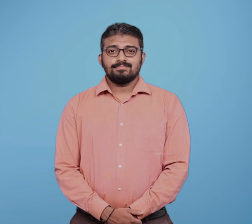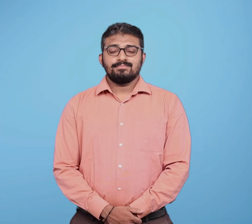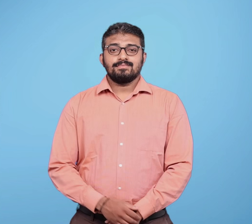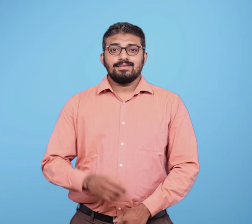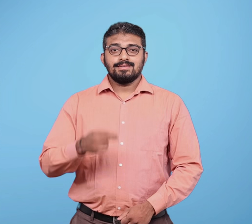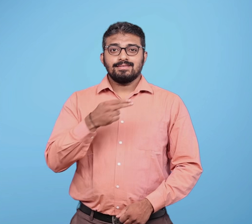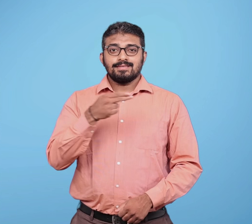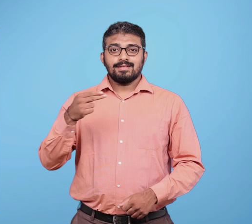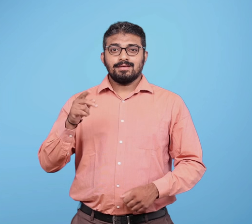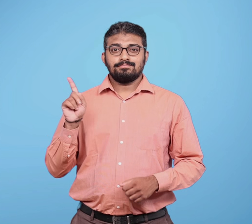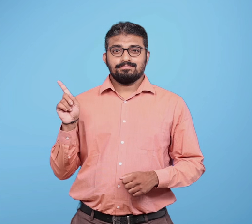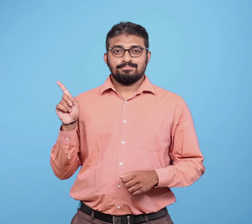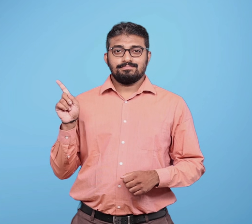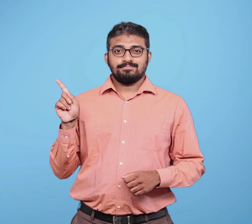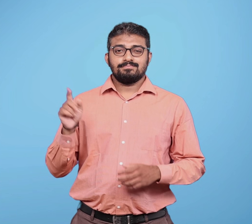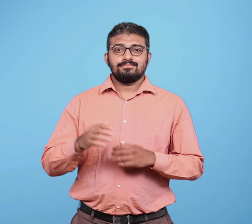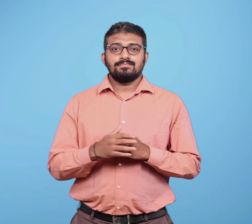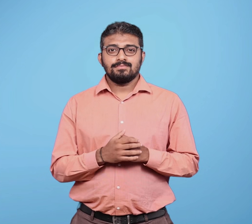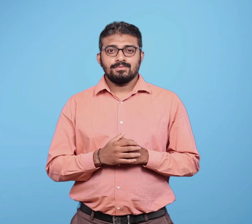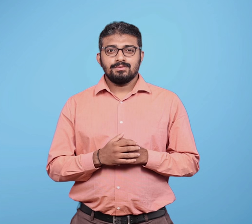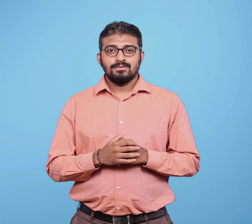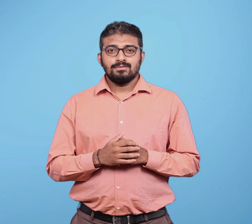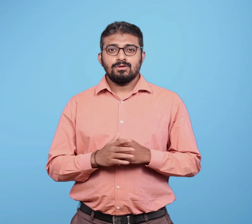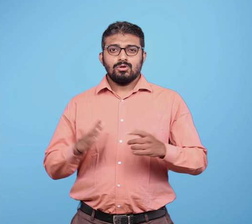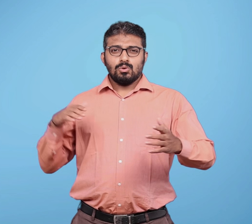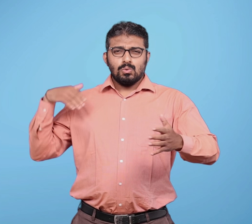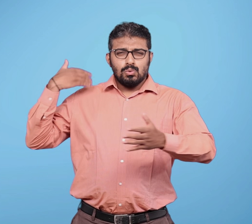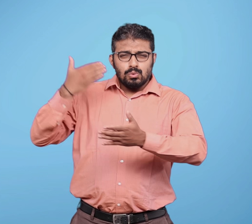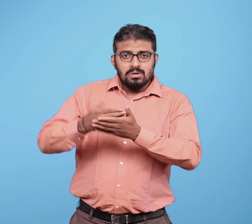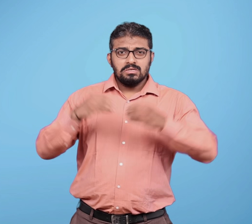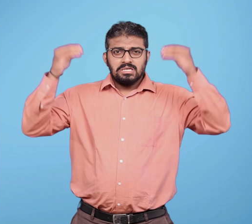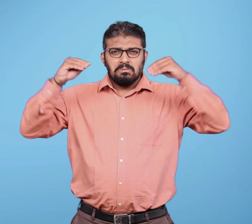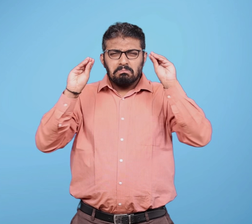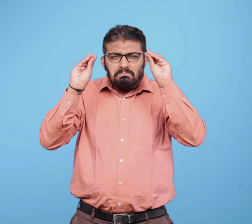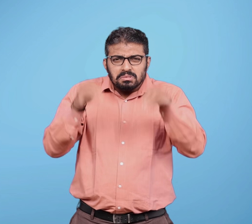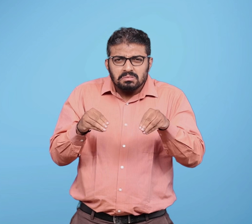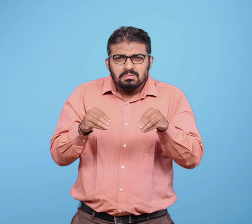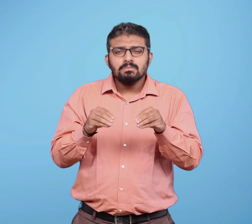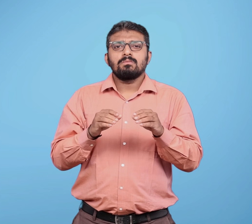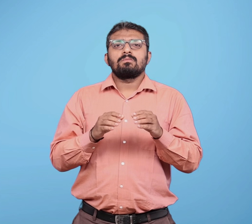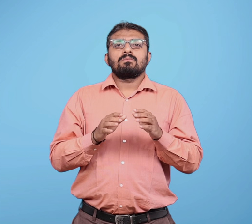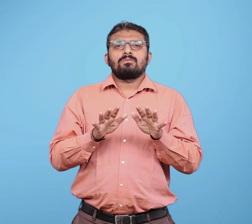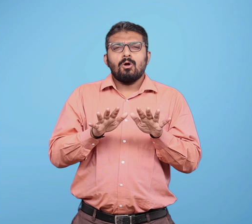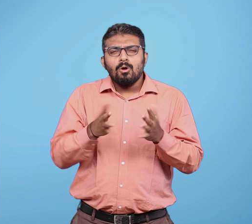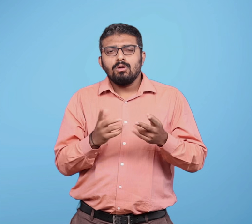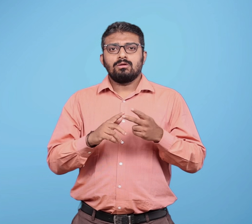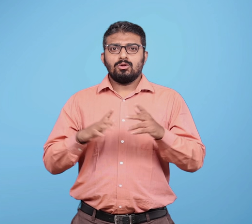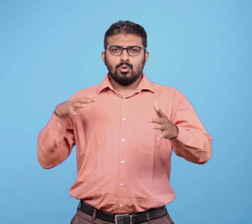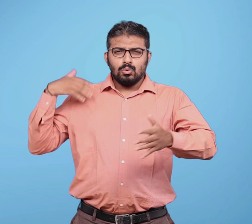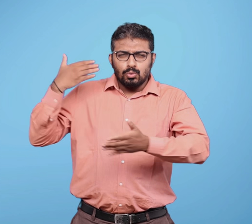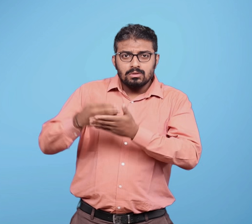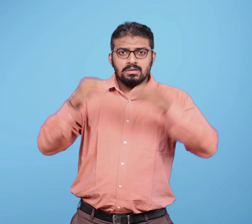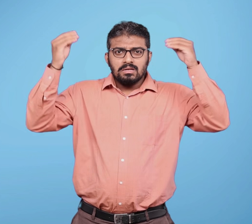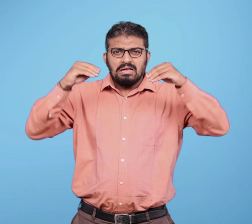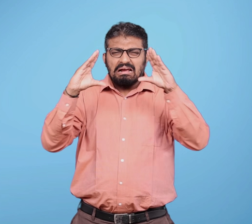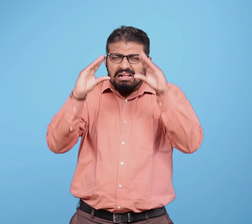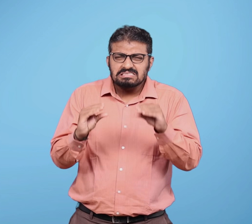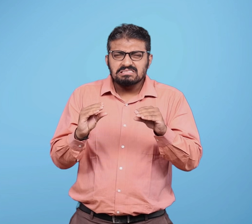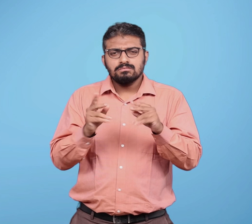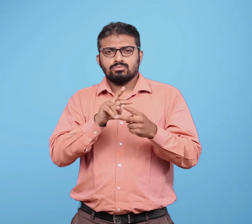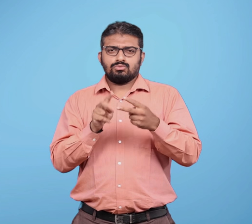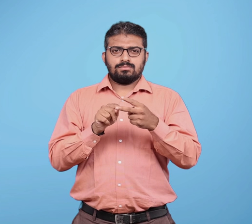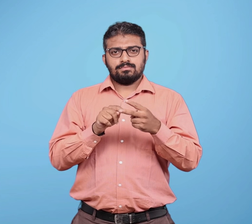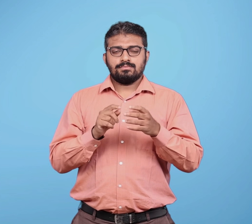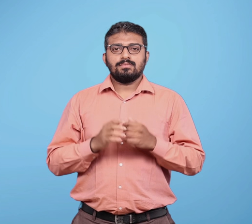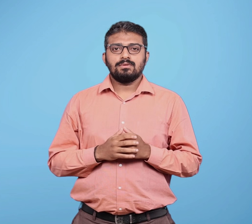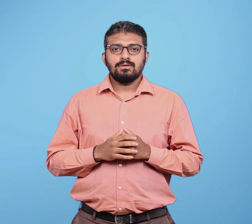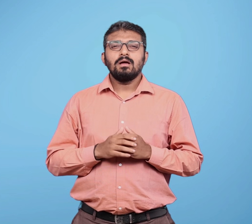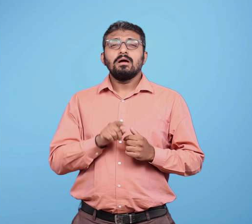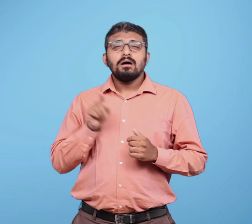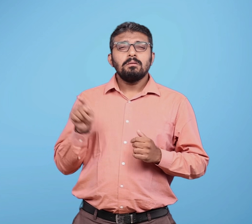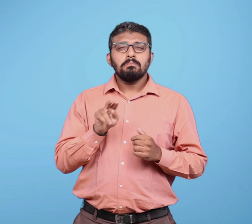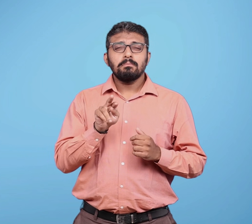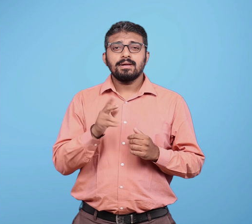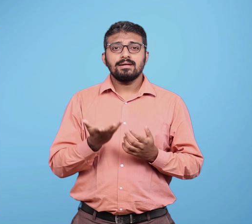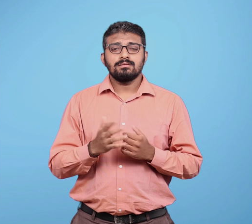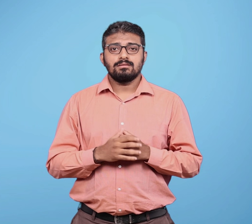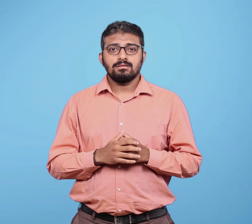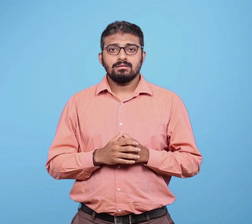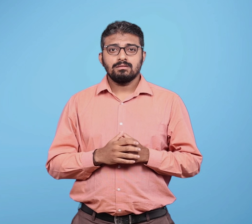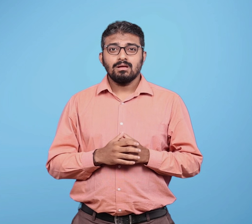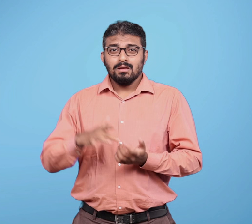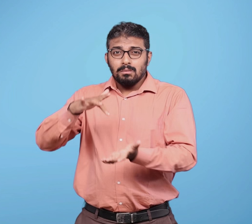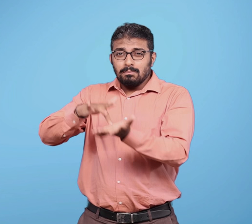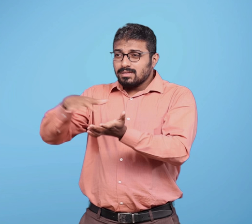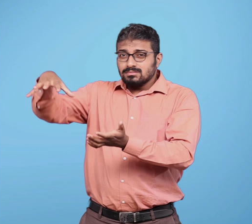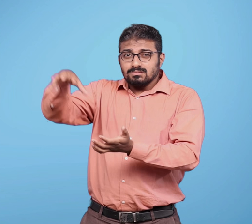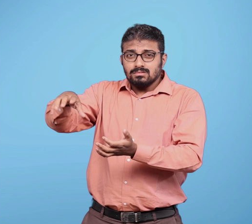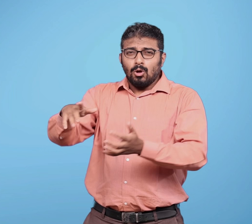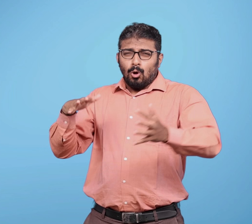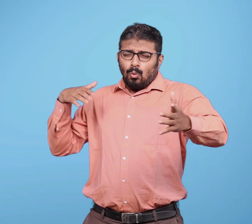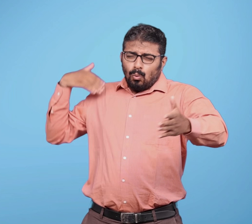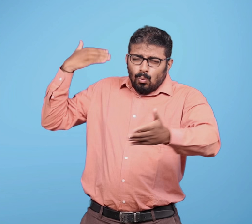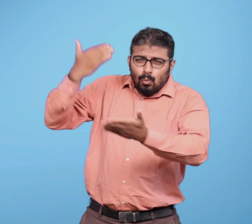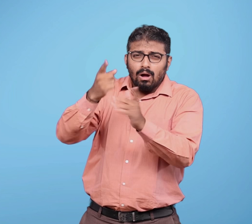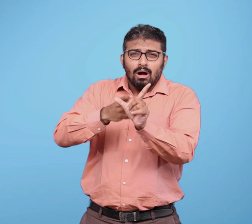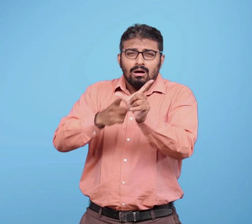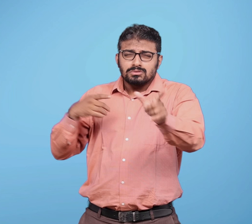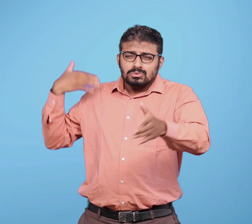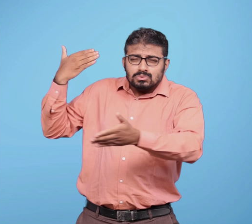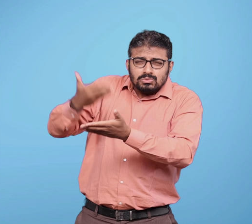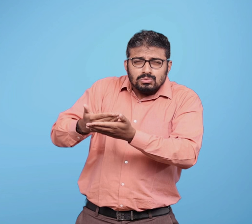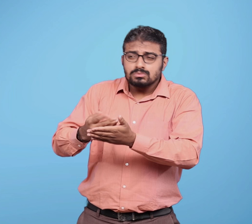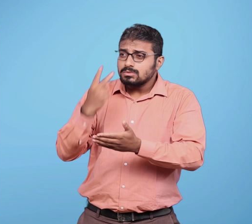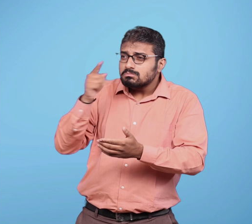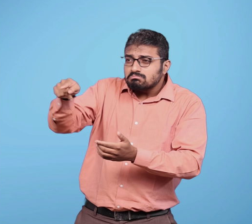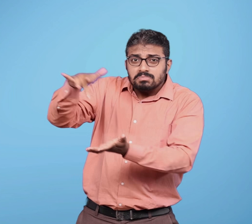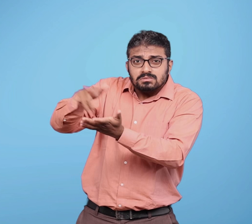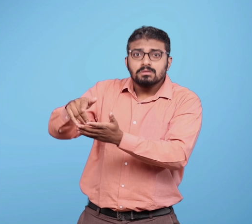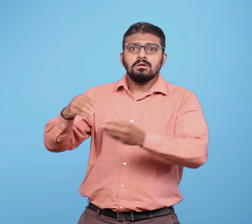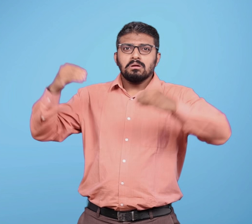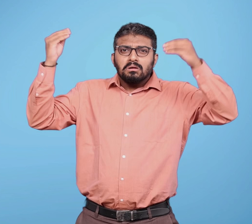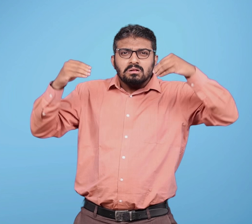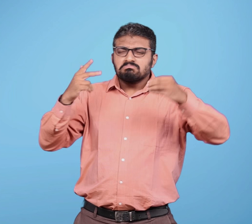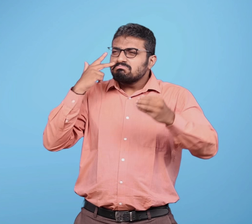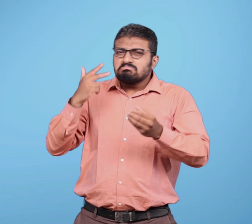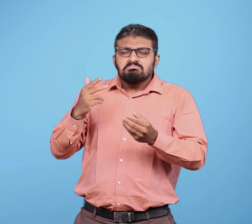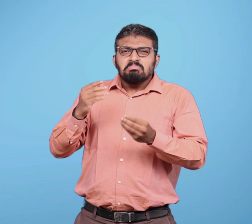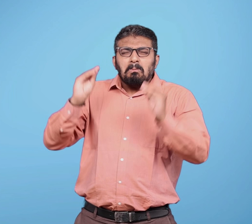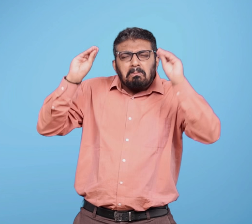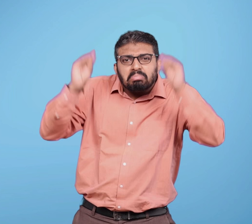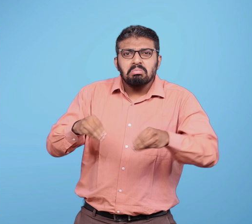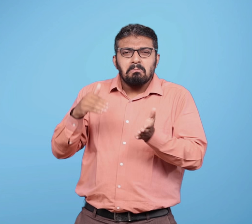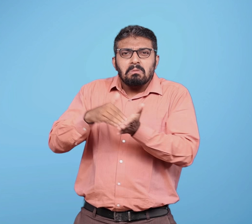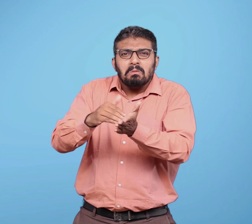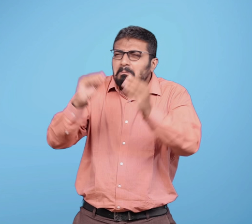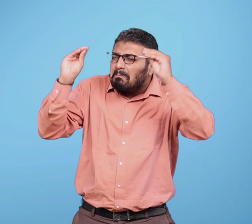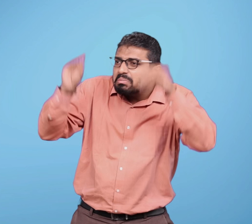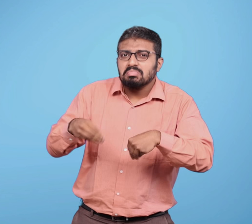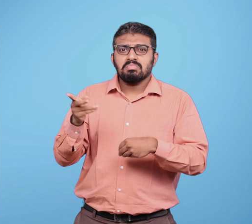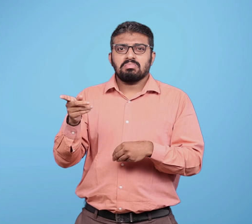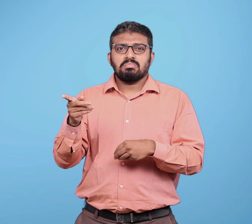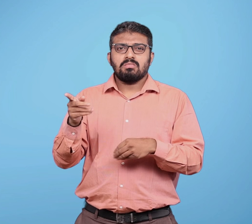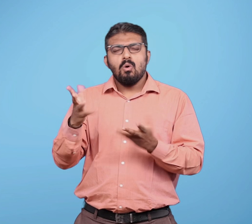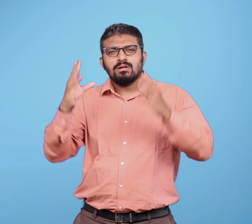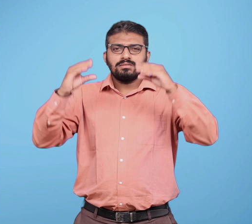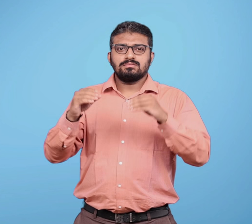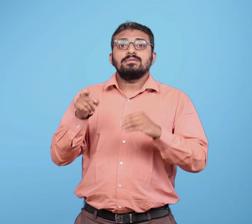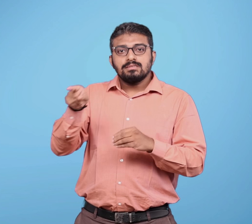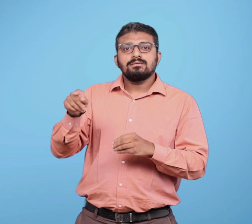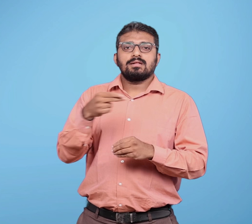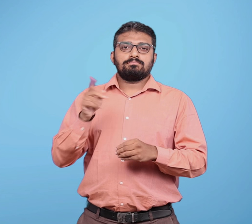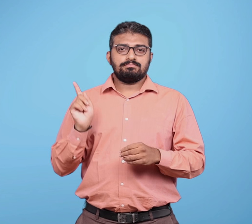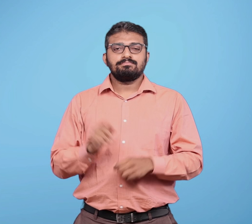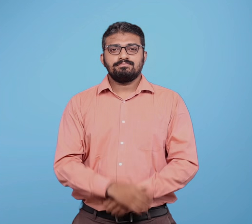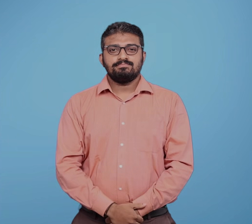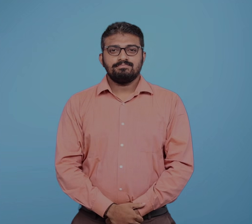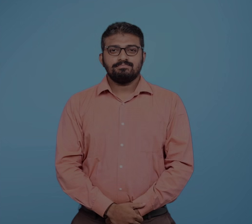dry climate This sign refers to dry climate. We say that a region has dry climate if it receives less rainfall over a long period of time.